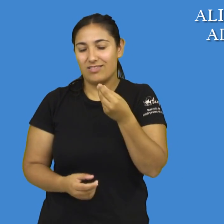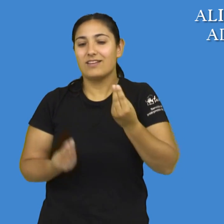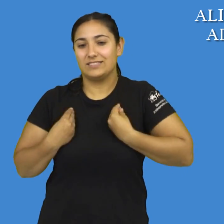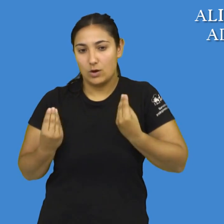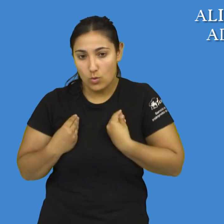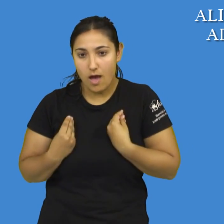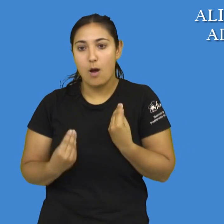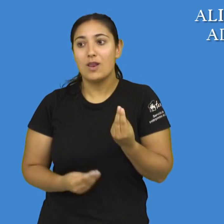sano